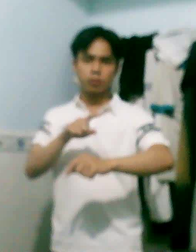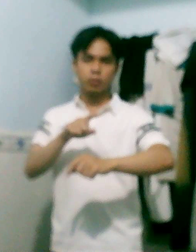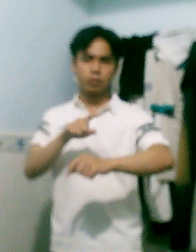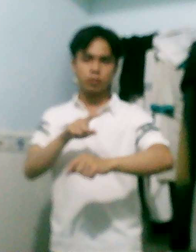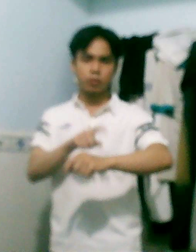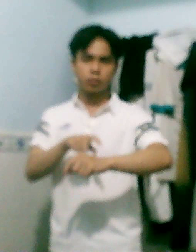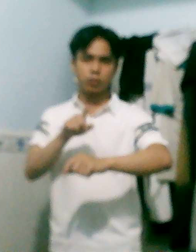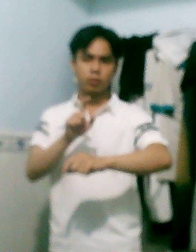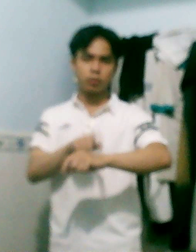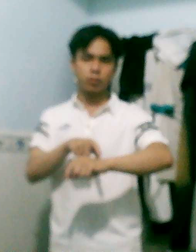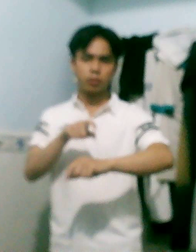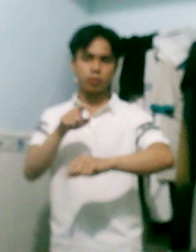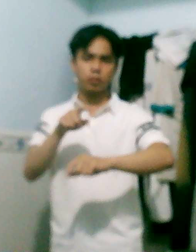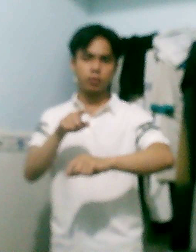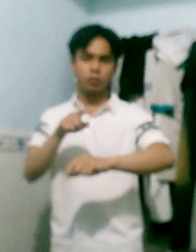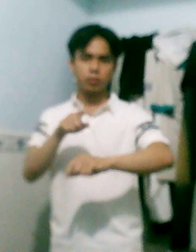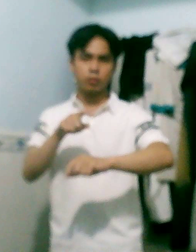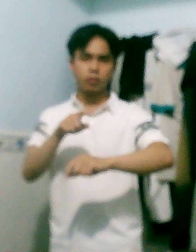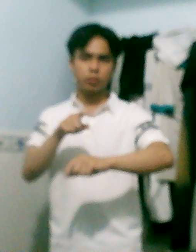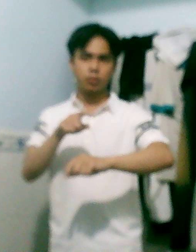gio